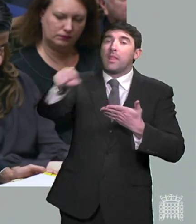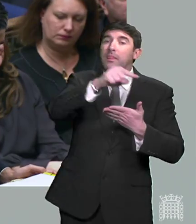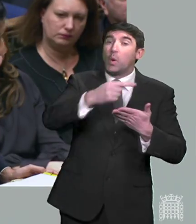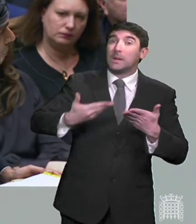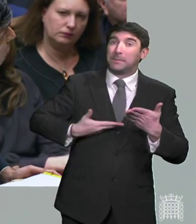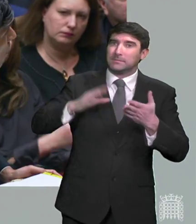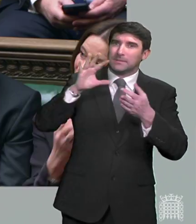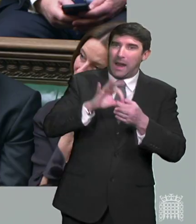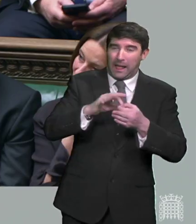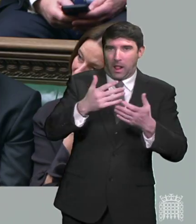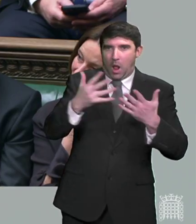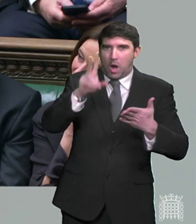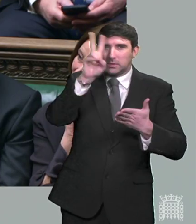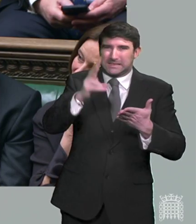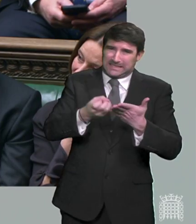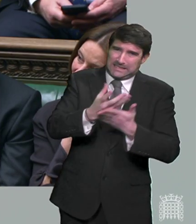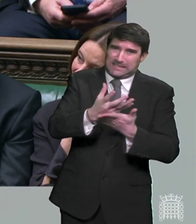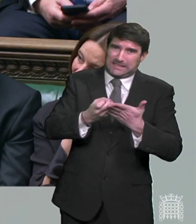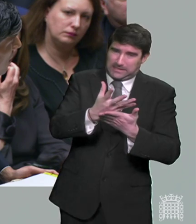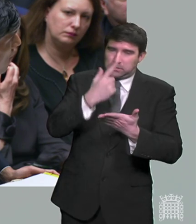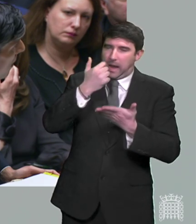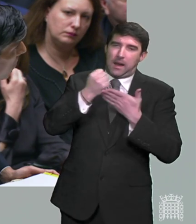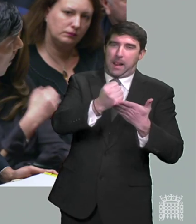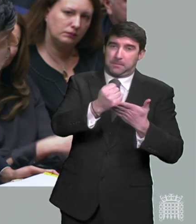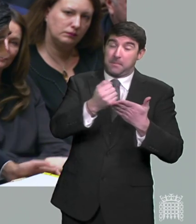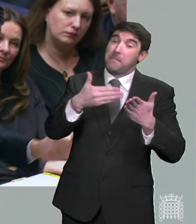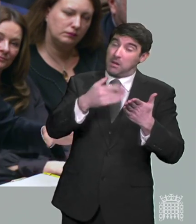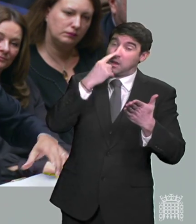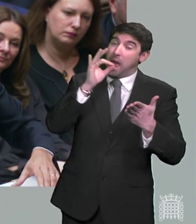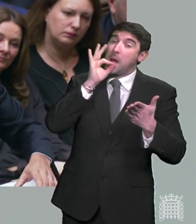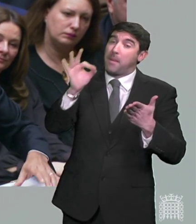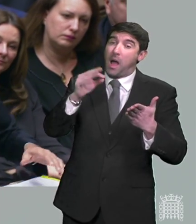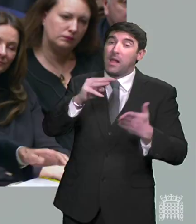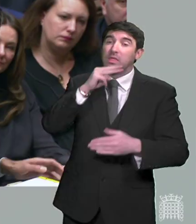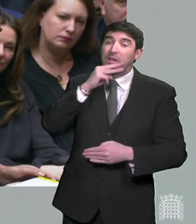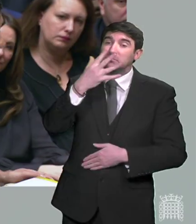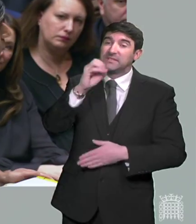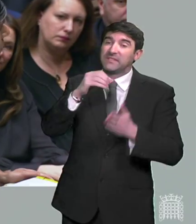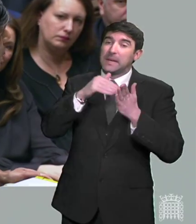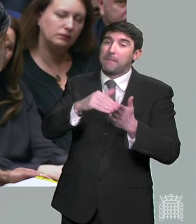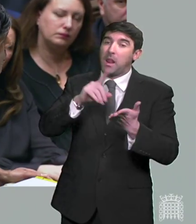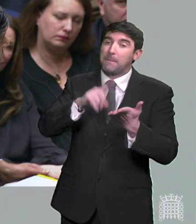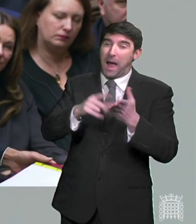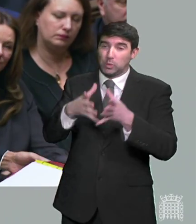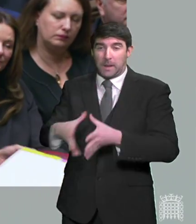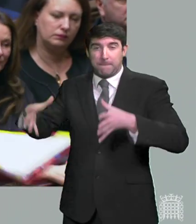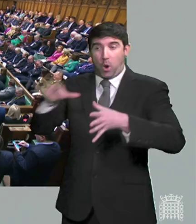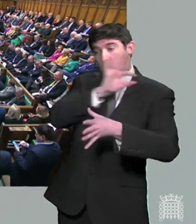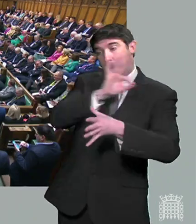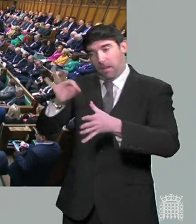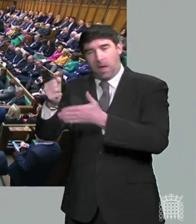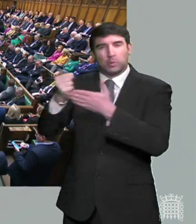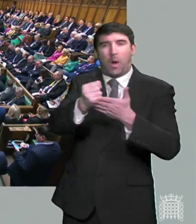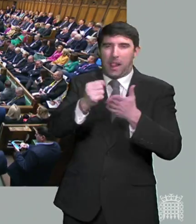Indeed, they can also apply for up to £315 million-worth of capital grant funding to help them make the transition to net zero.